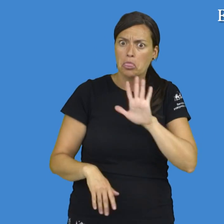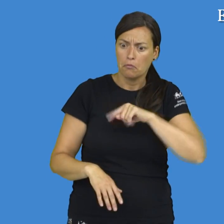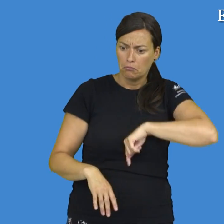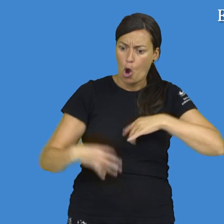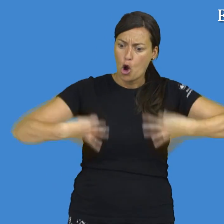sentir